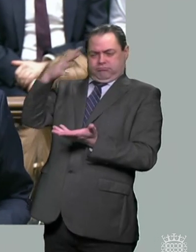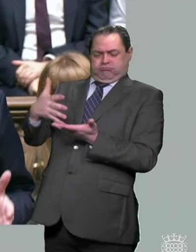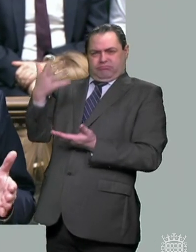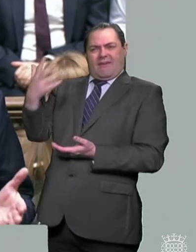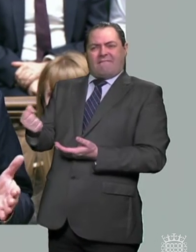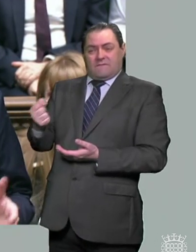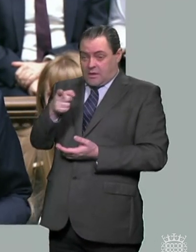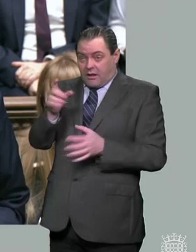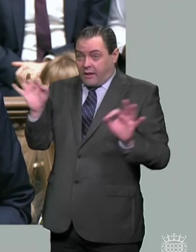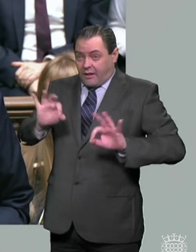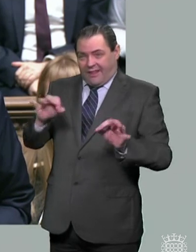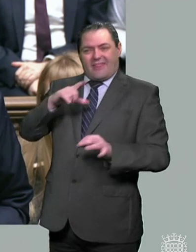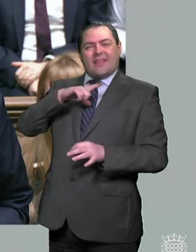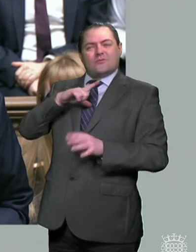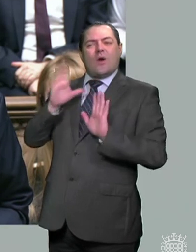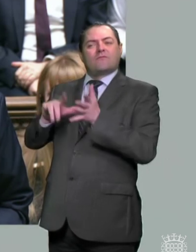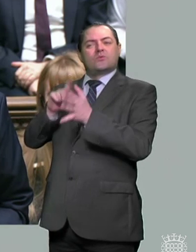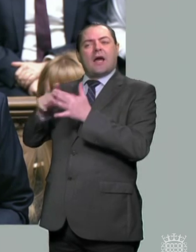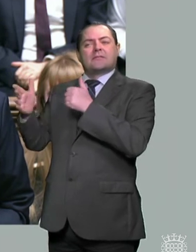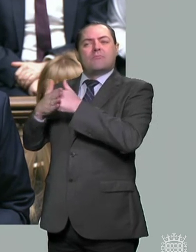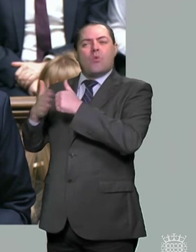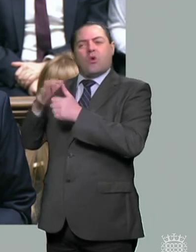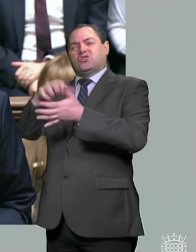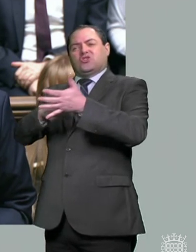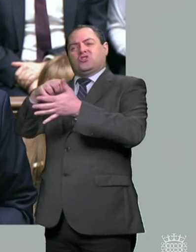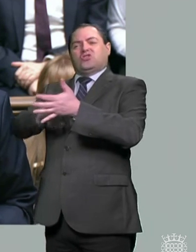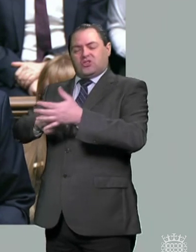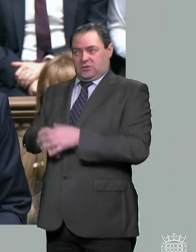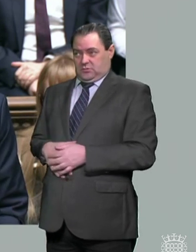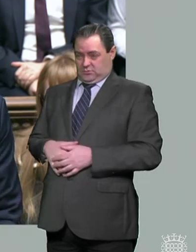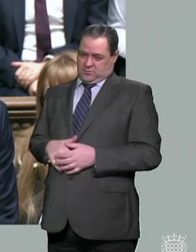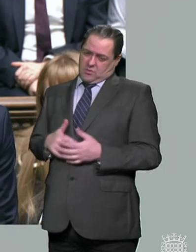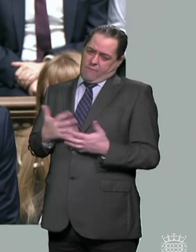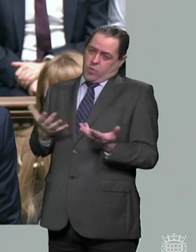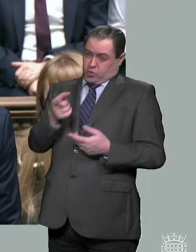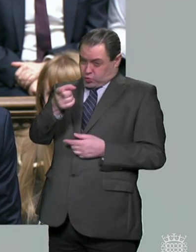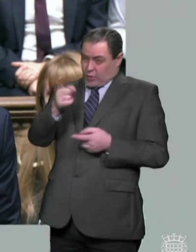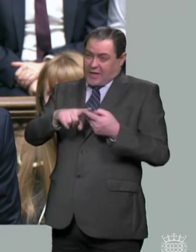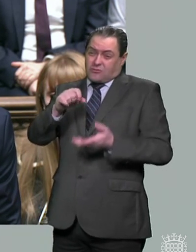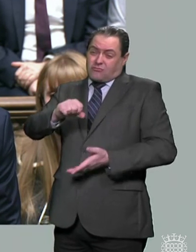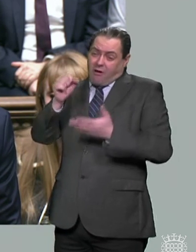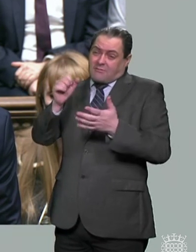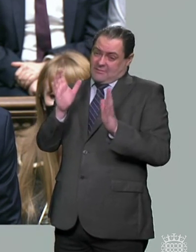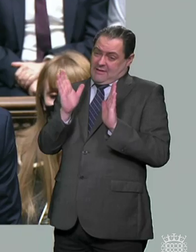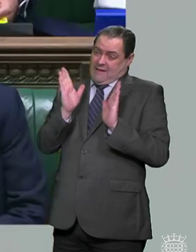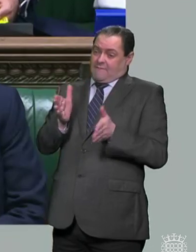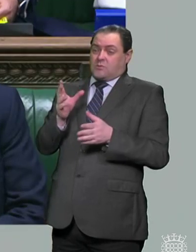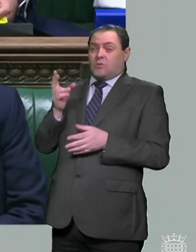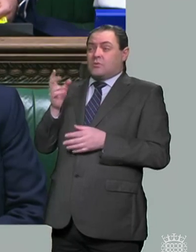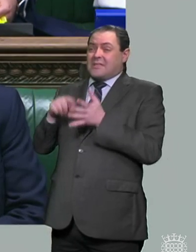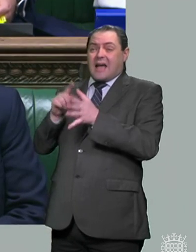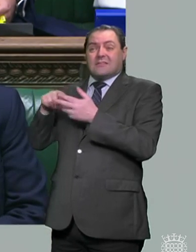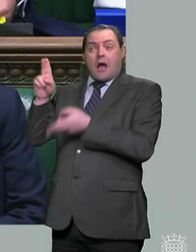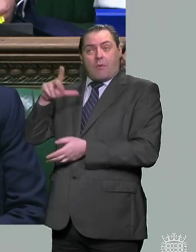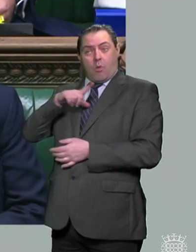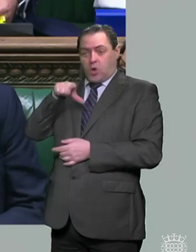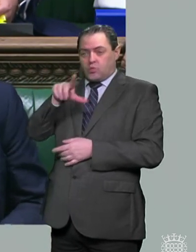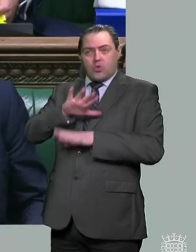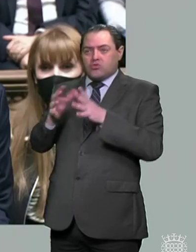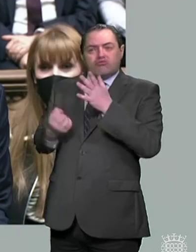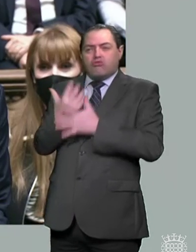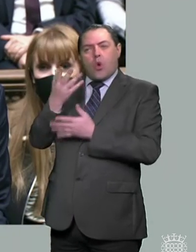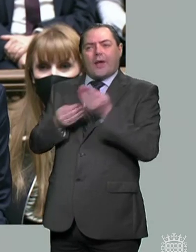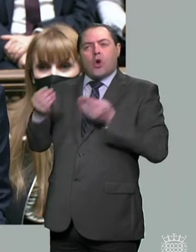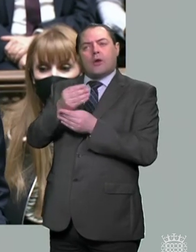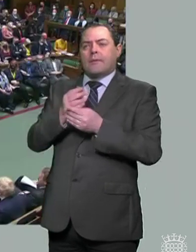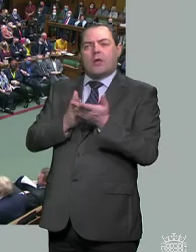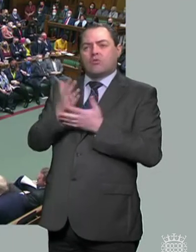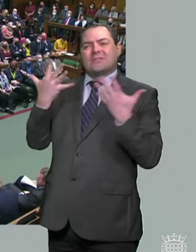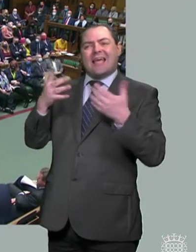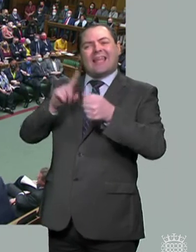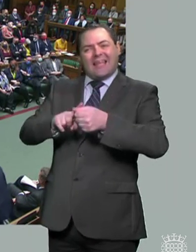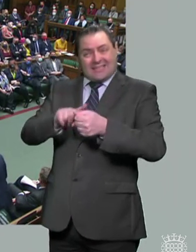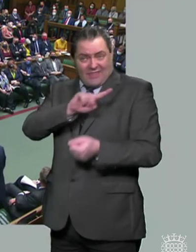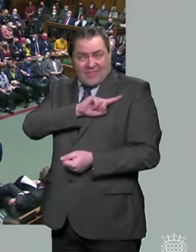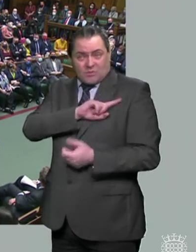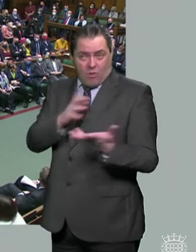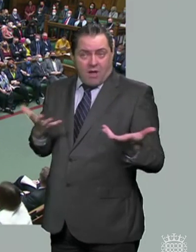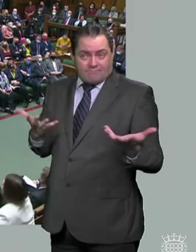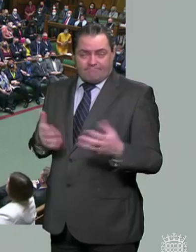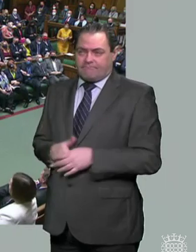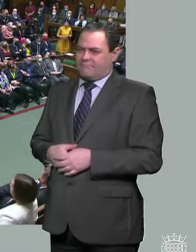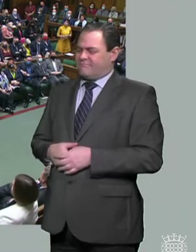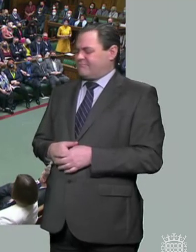Surely even this Prime Minister does not need someone else to tell him that he and the Chancellor are having to raise taxes because the Tories failed to grow the economy over a decade.